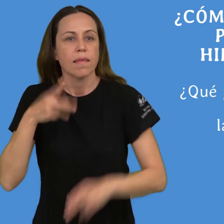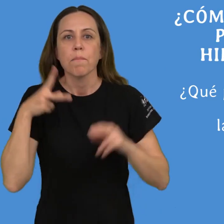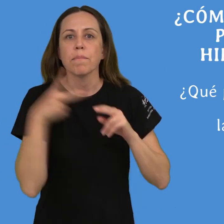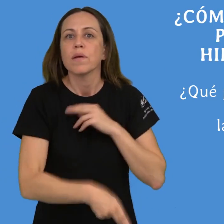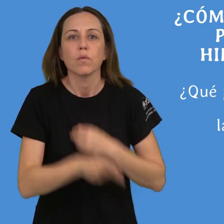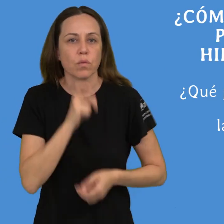evitar